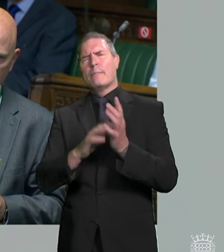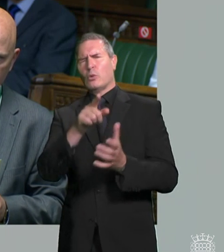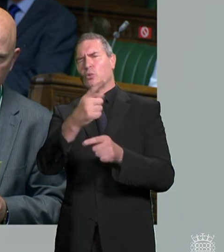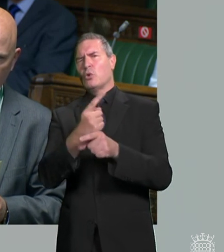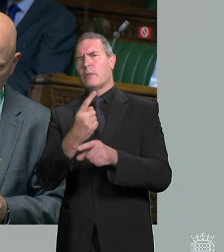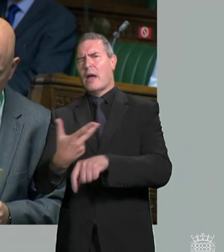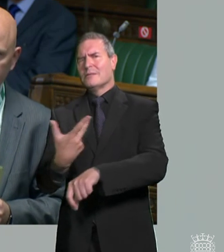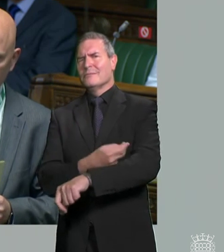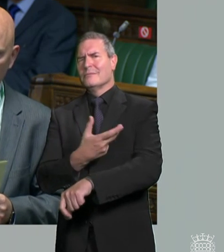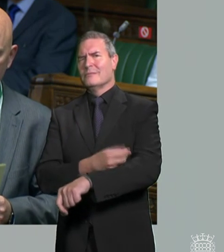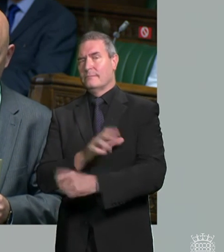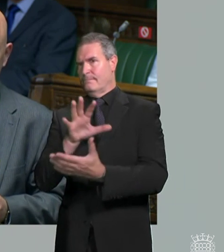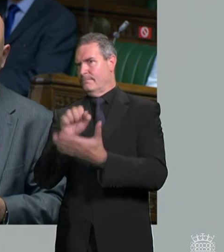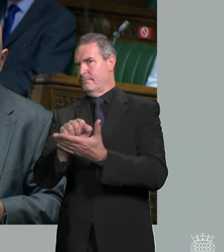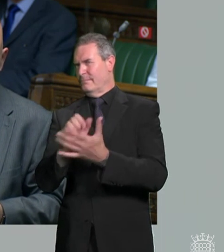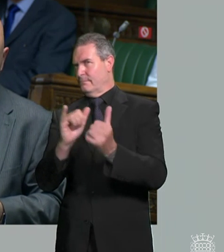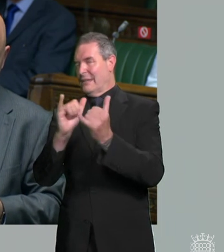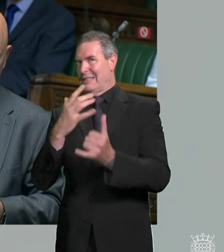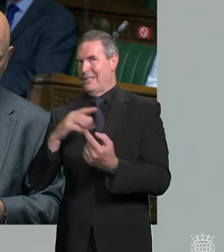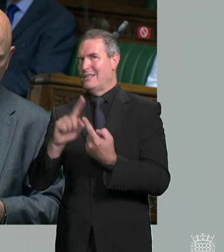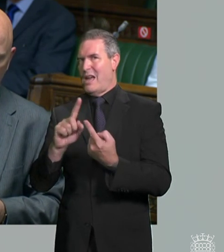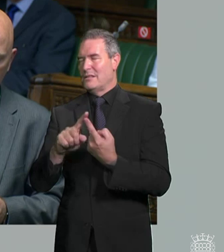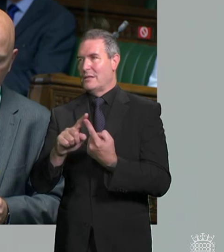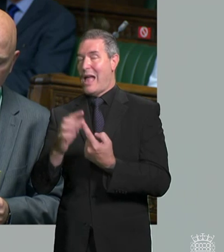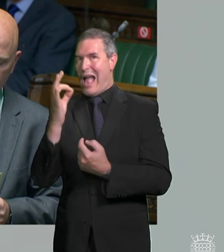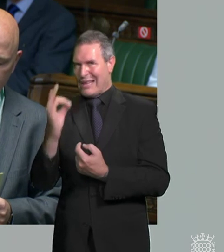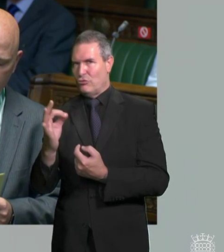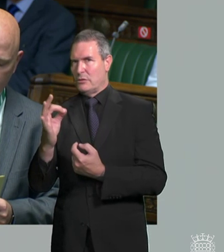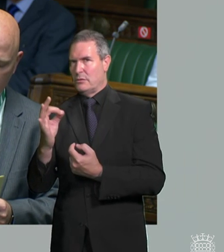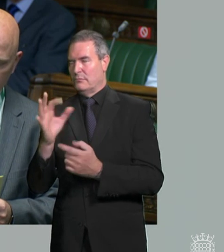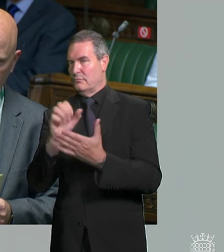Accurate surveillance is also really important—it is equally important.